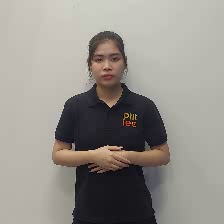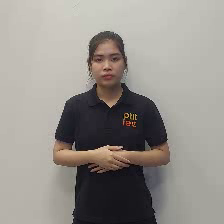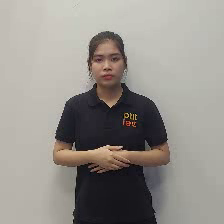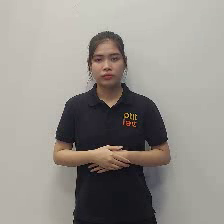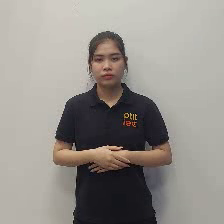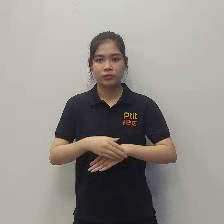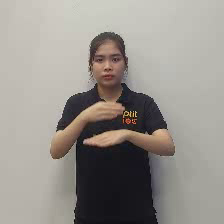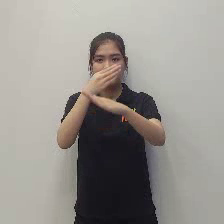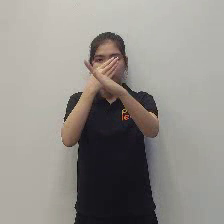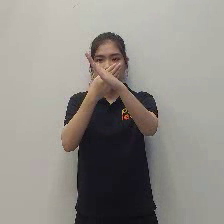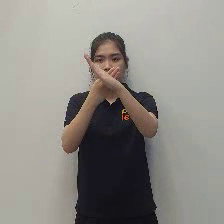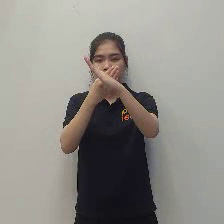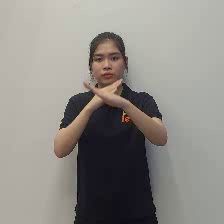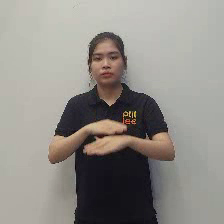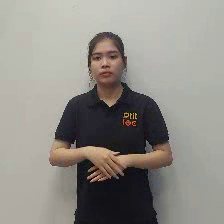Trường học